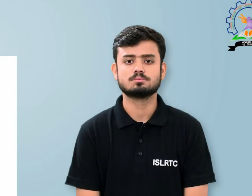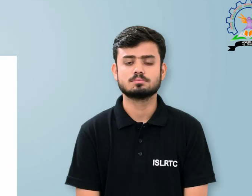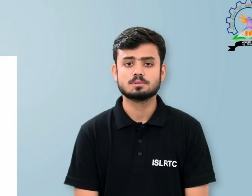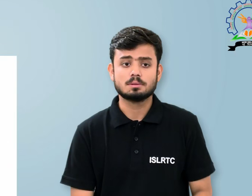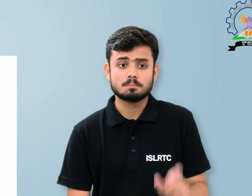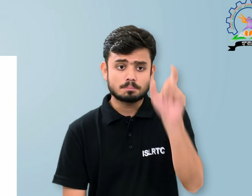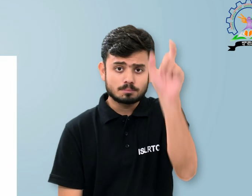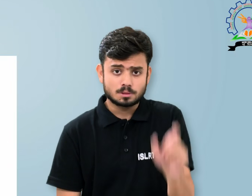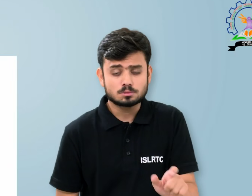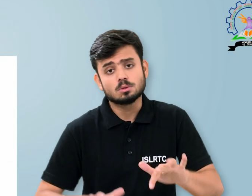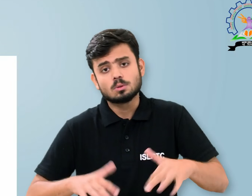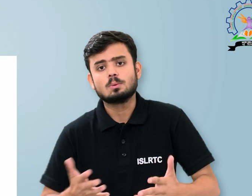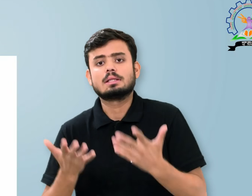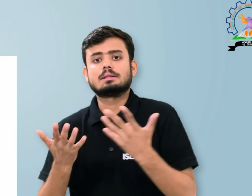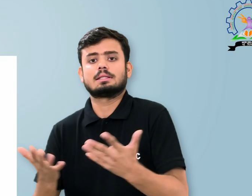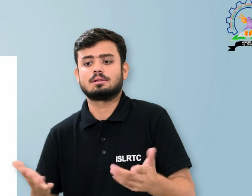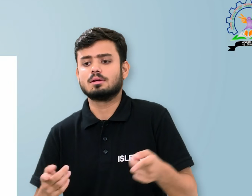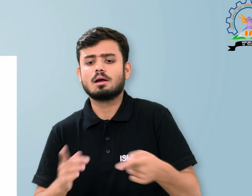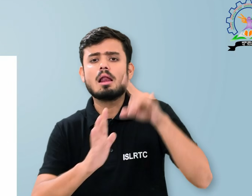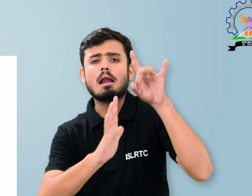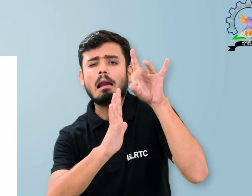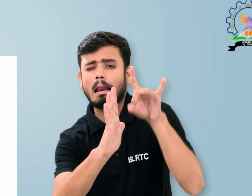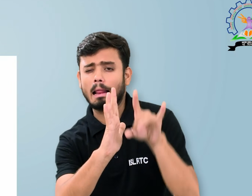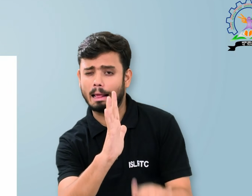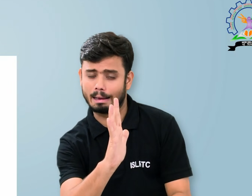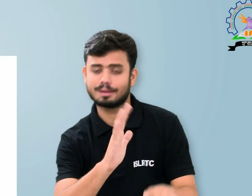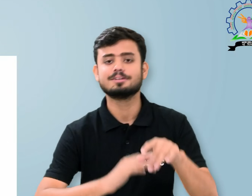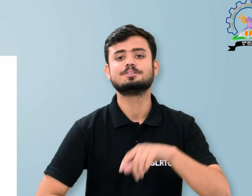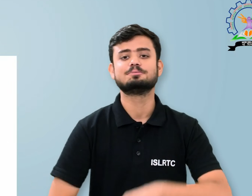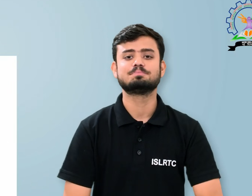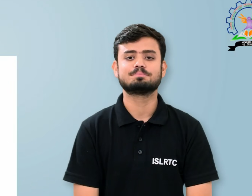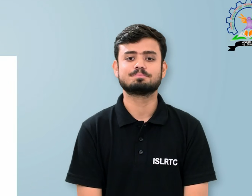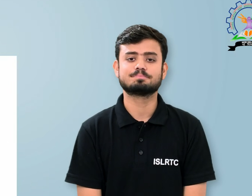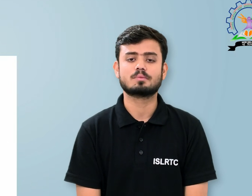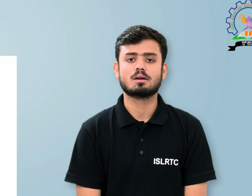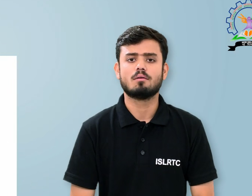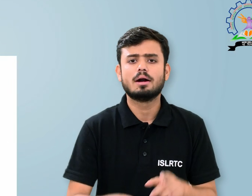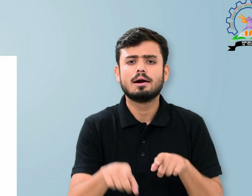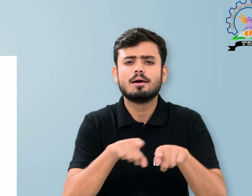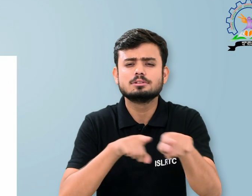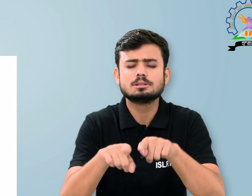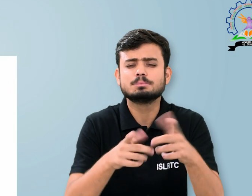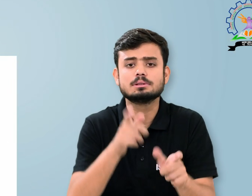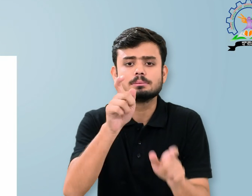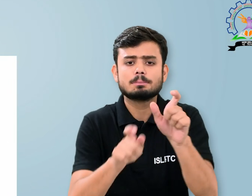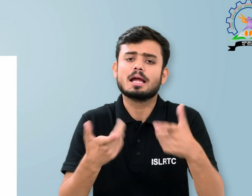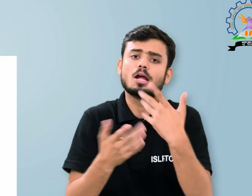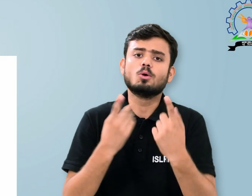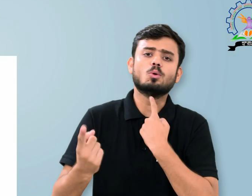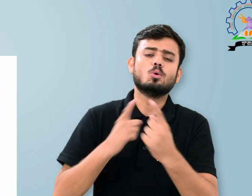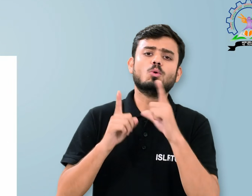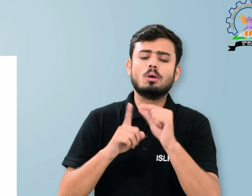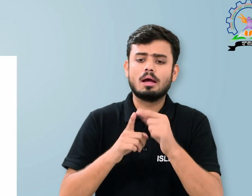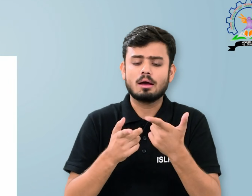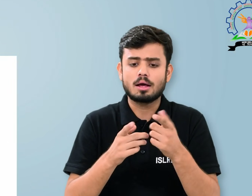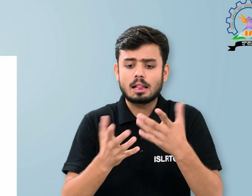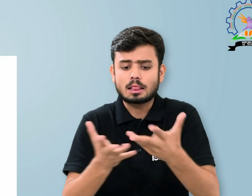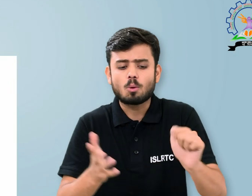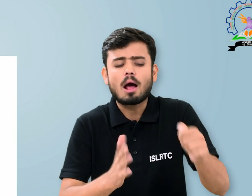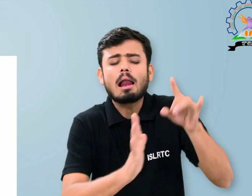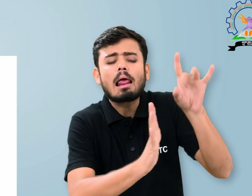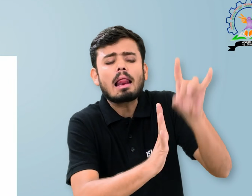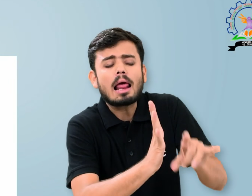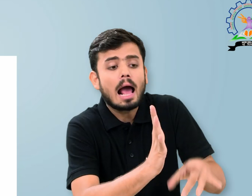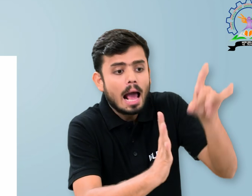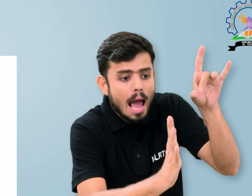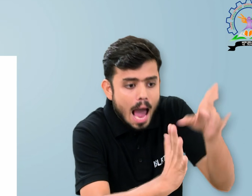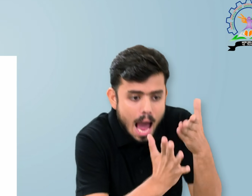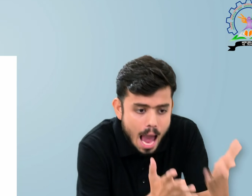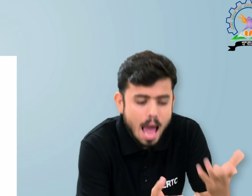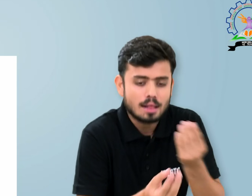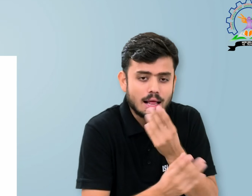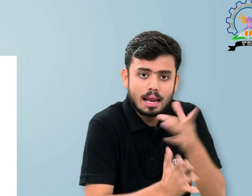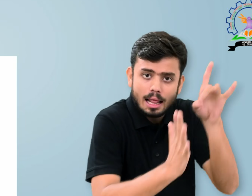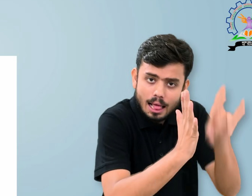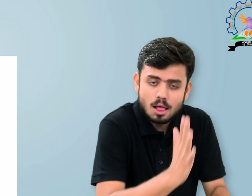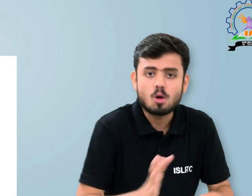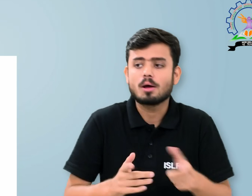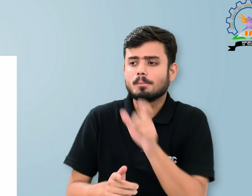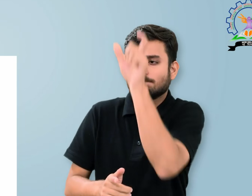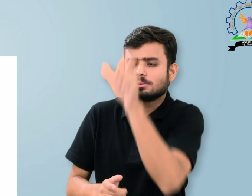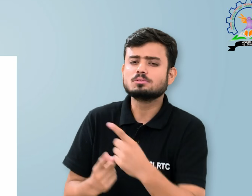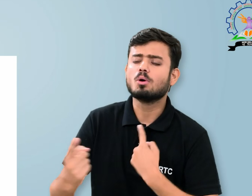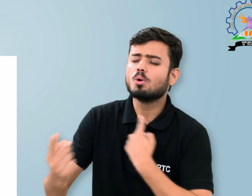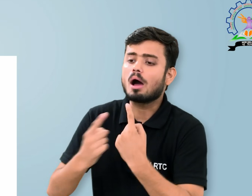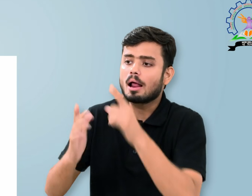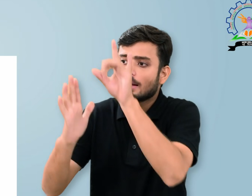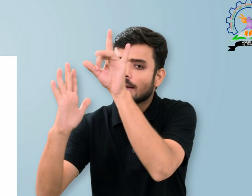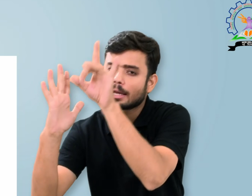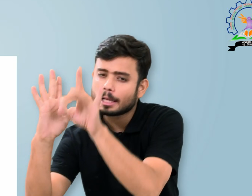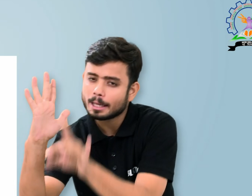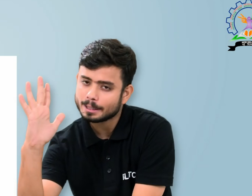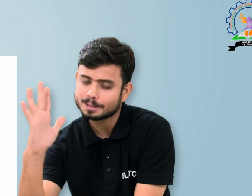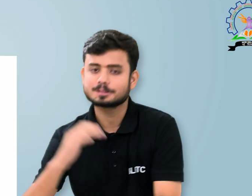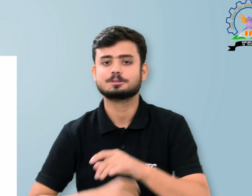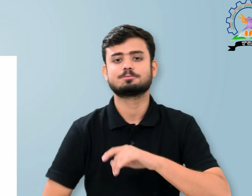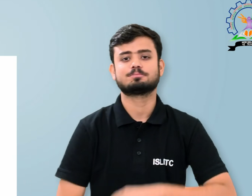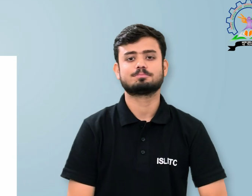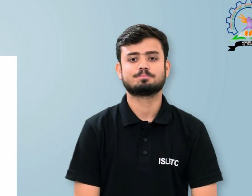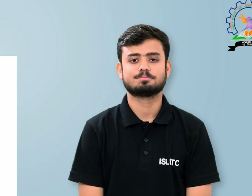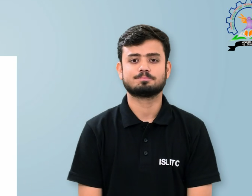Epithet An adjective or descriptive phrase expressing a quality characteristic of the person or thing mentioned.